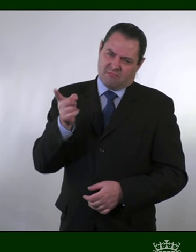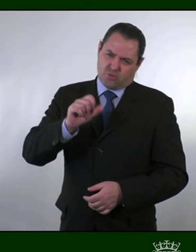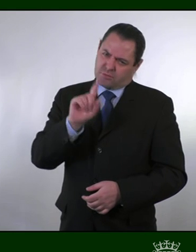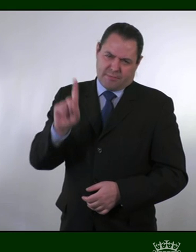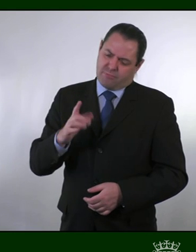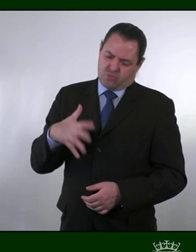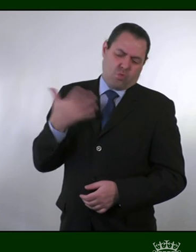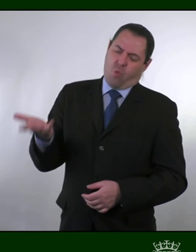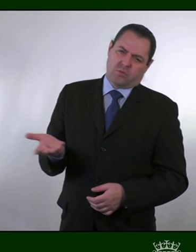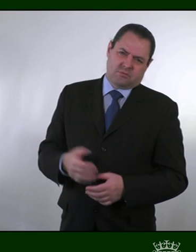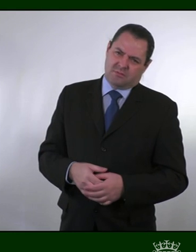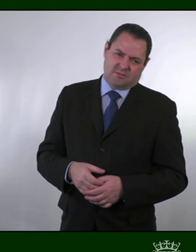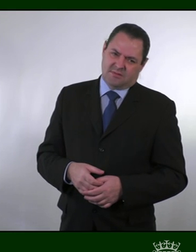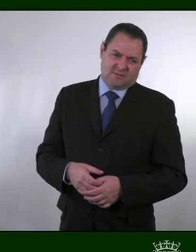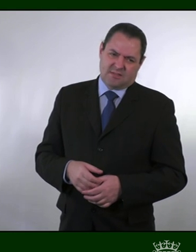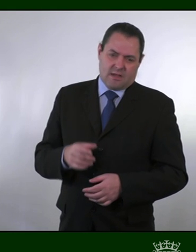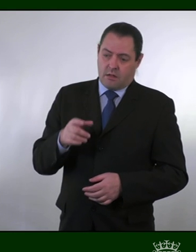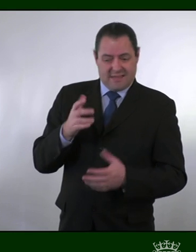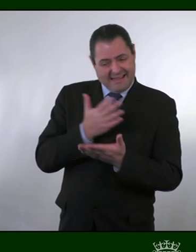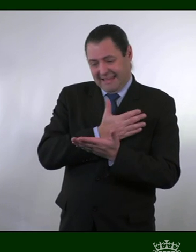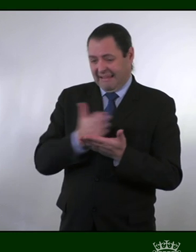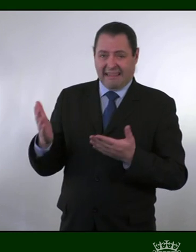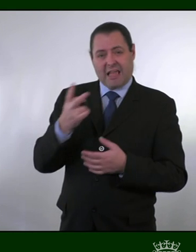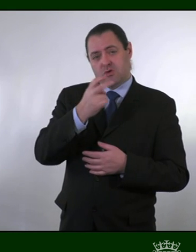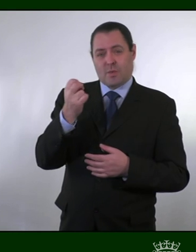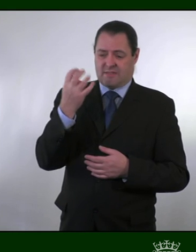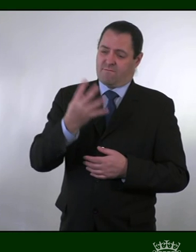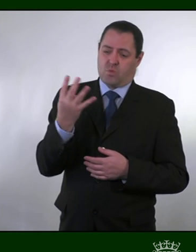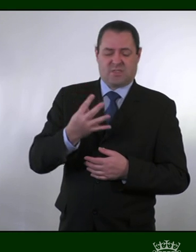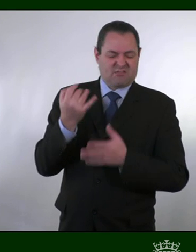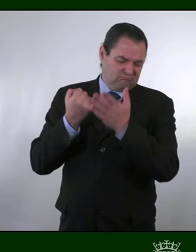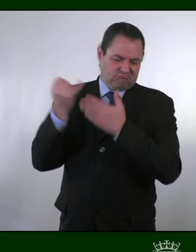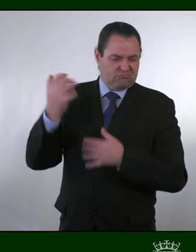That programme was decisively rejected in 2014.